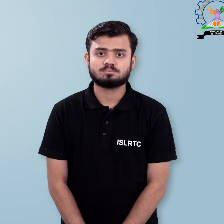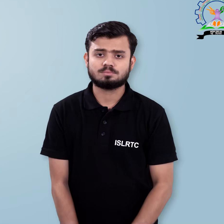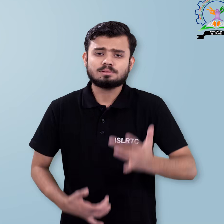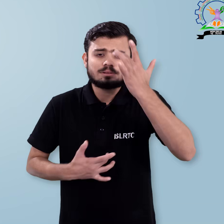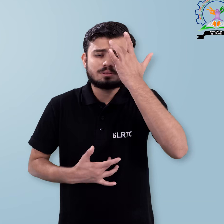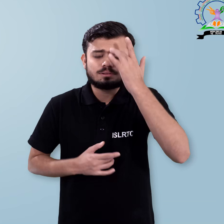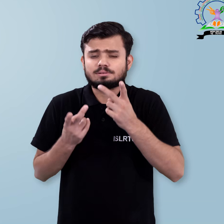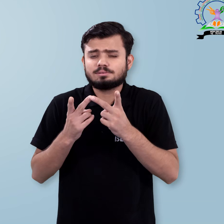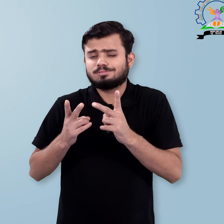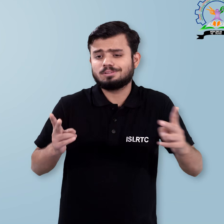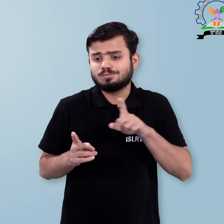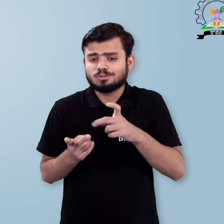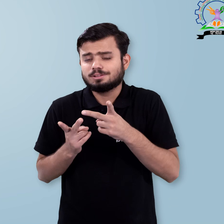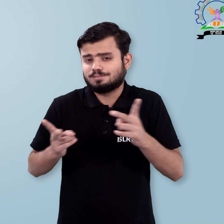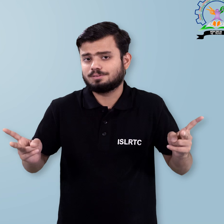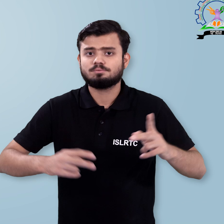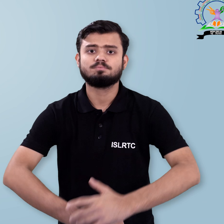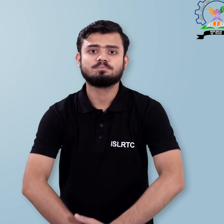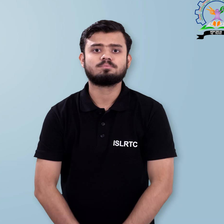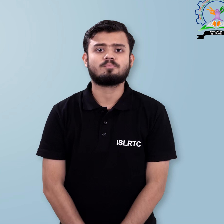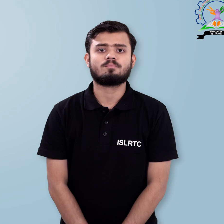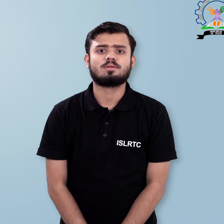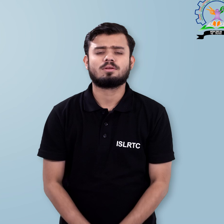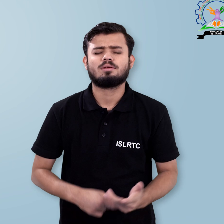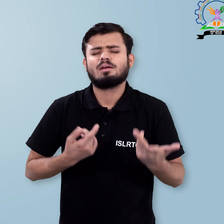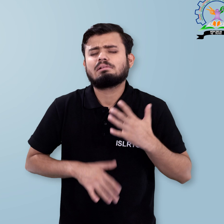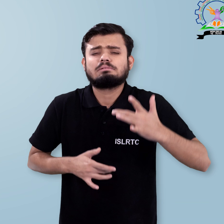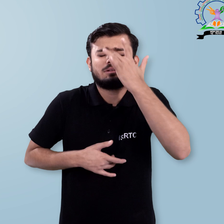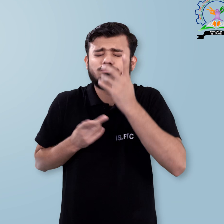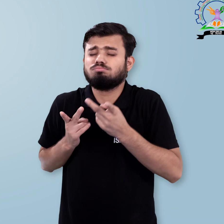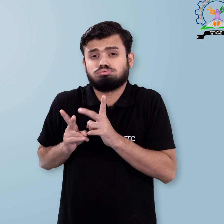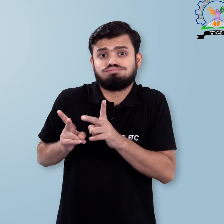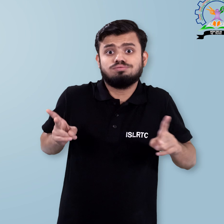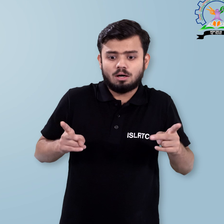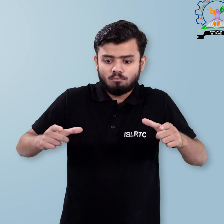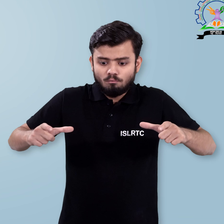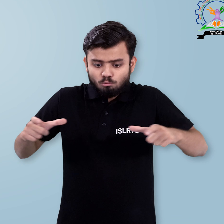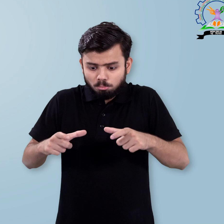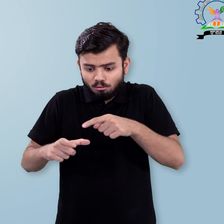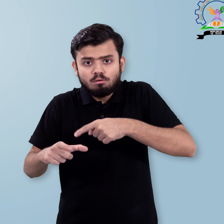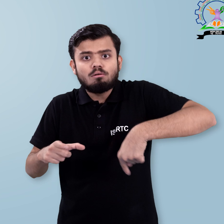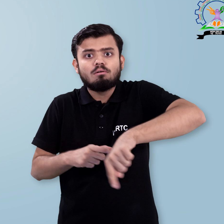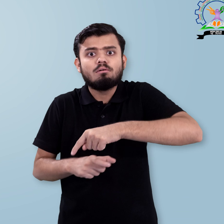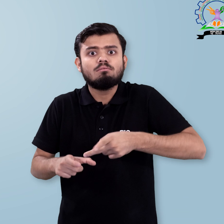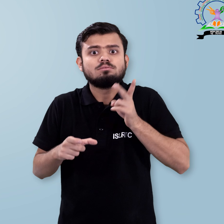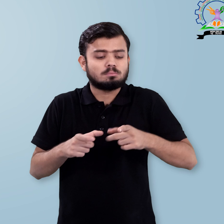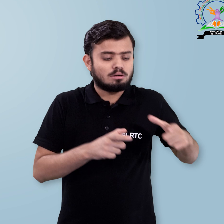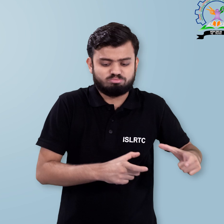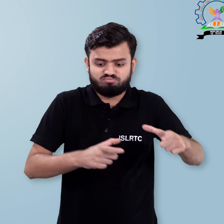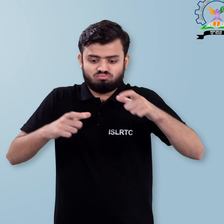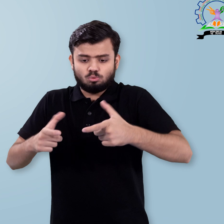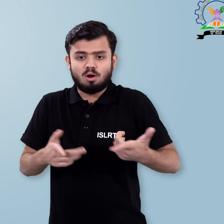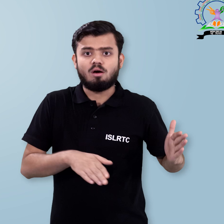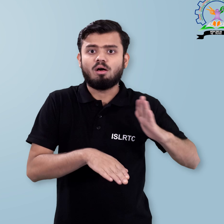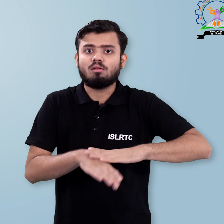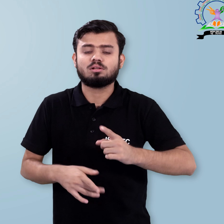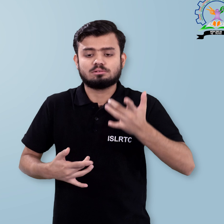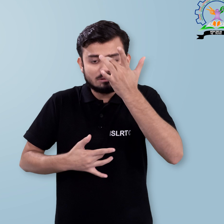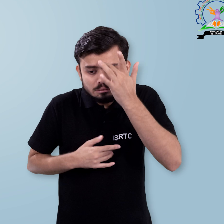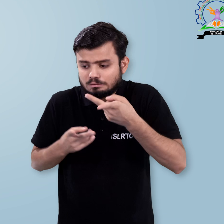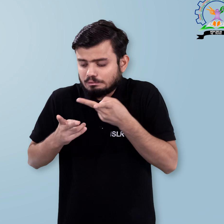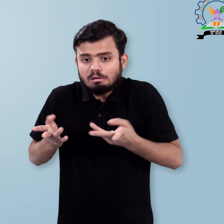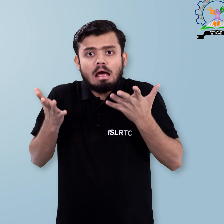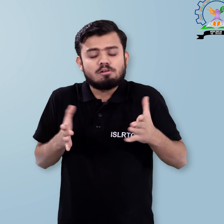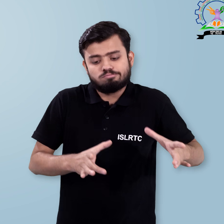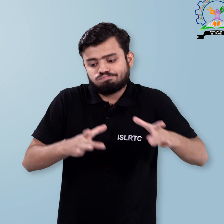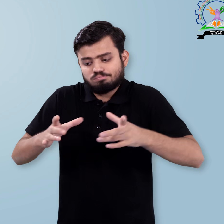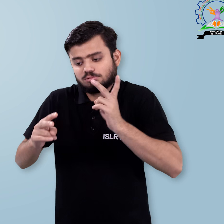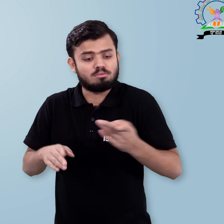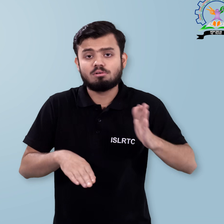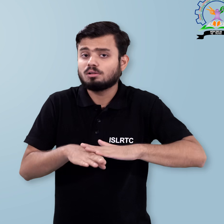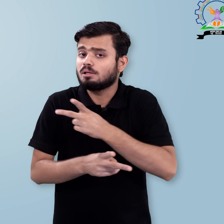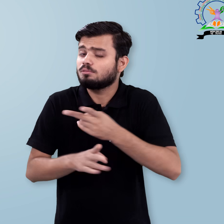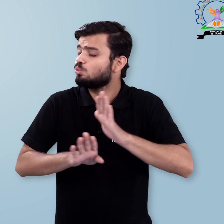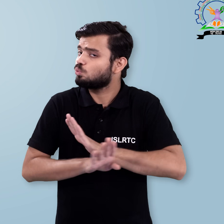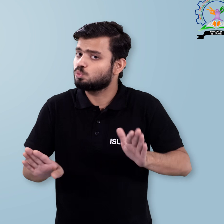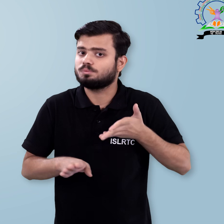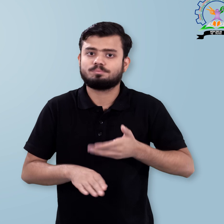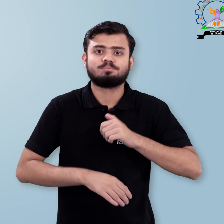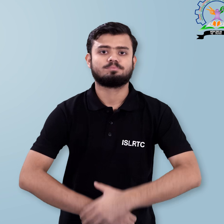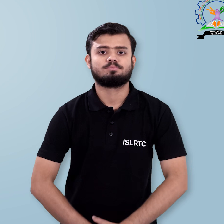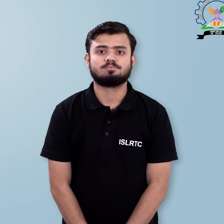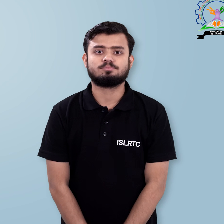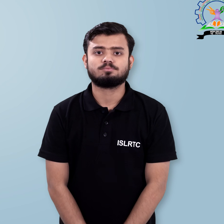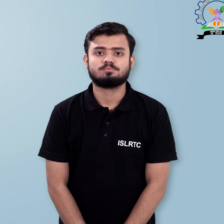Isolation